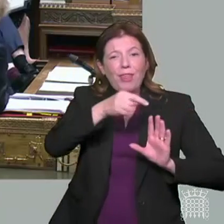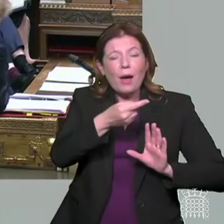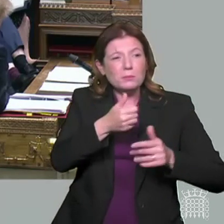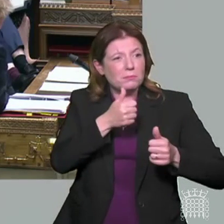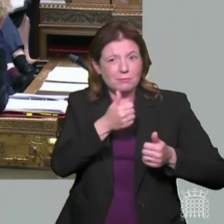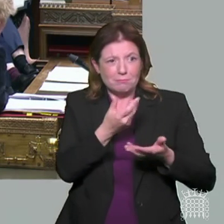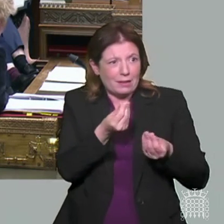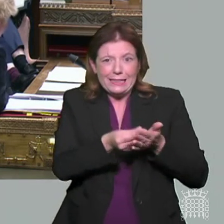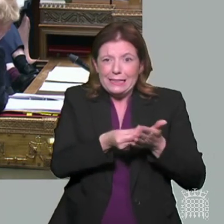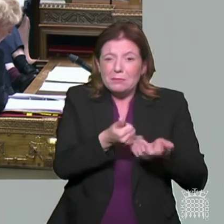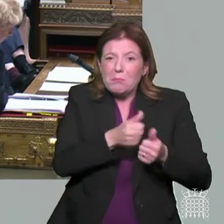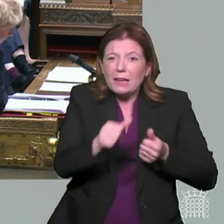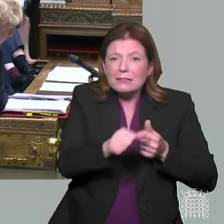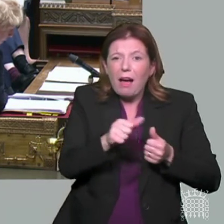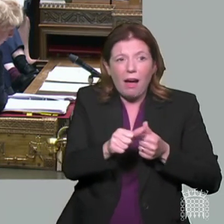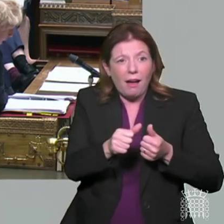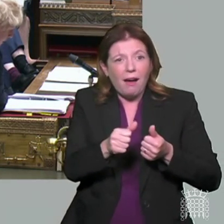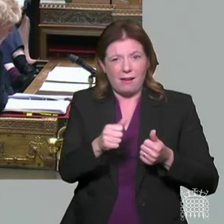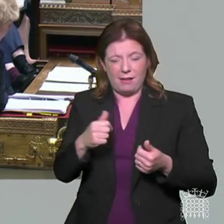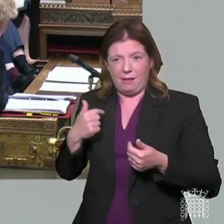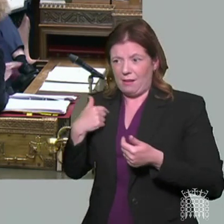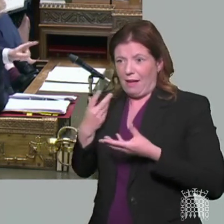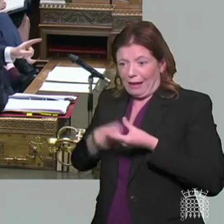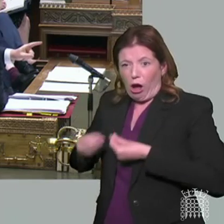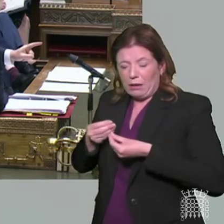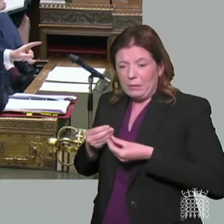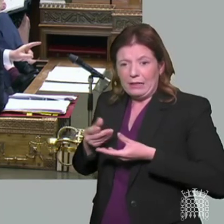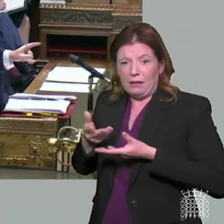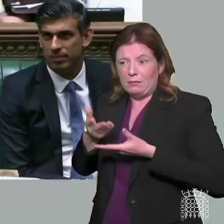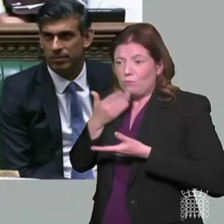It is by getting people into work that we fix the long-term problems of this economy.